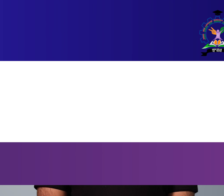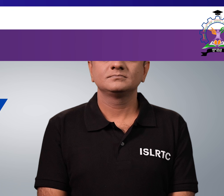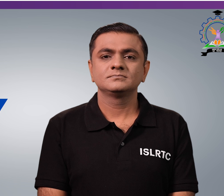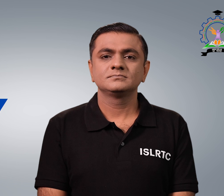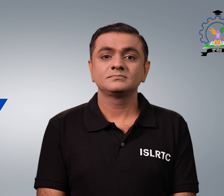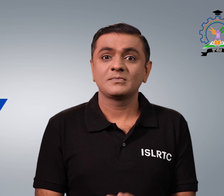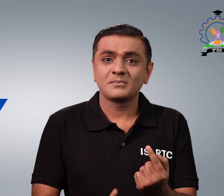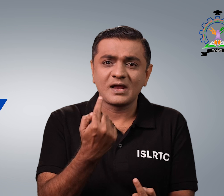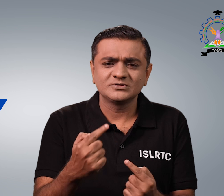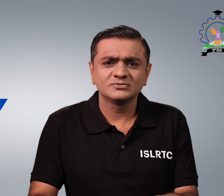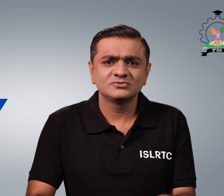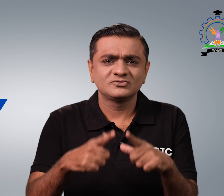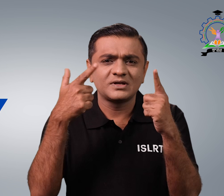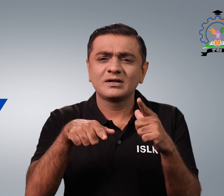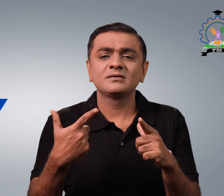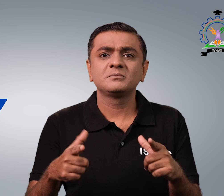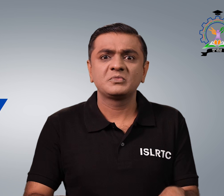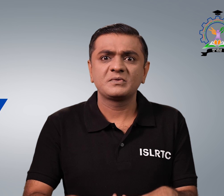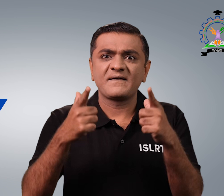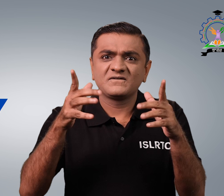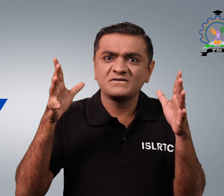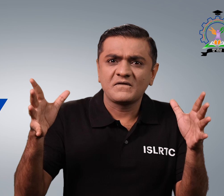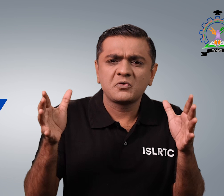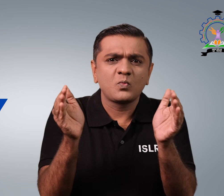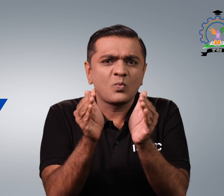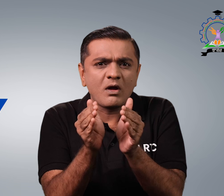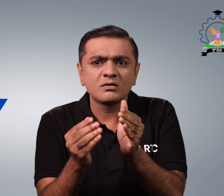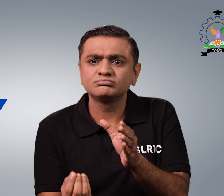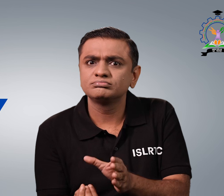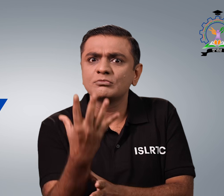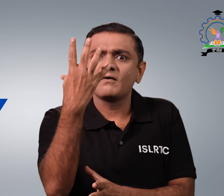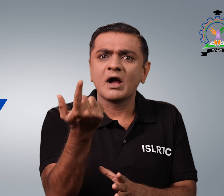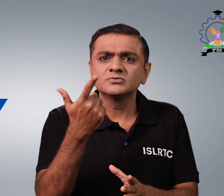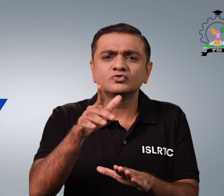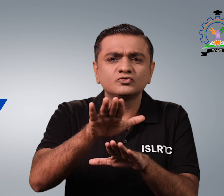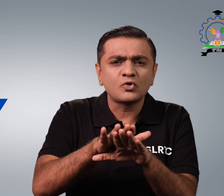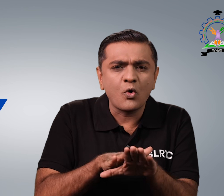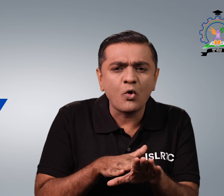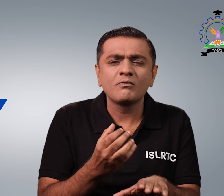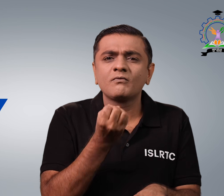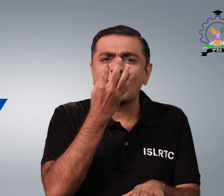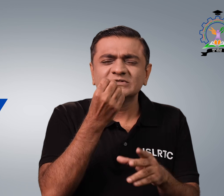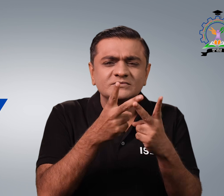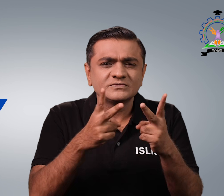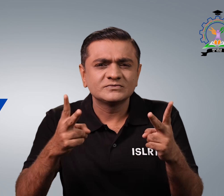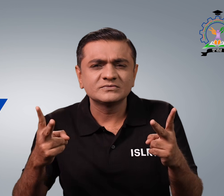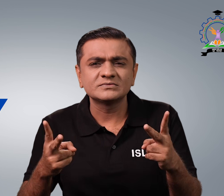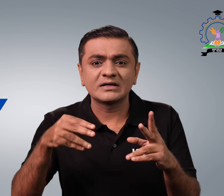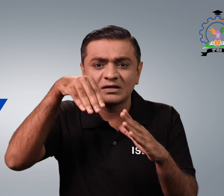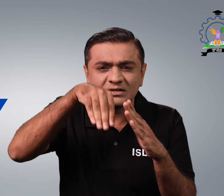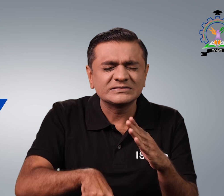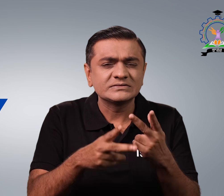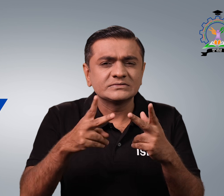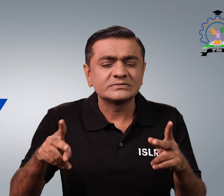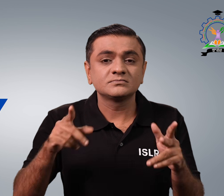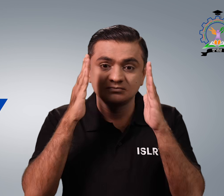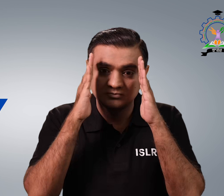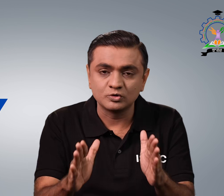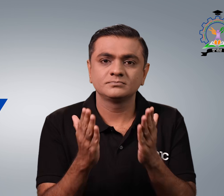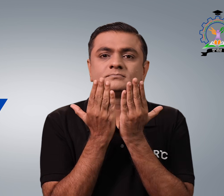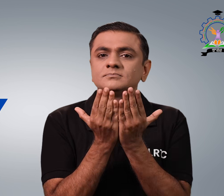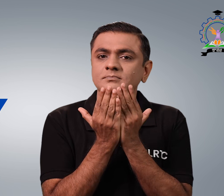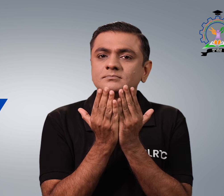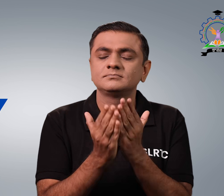It is the scientific study of plants including learning about plant structure, their growth, their reproduction, etc.